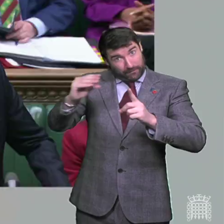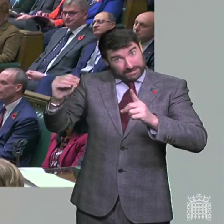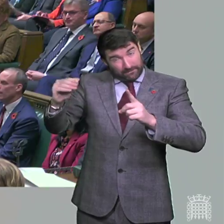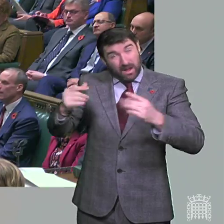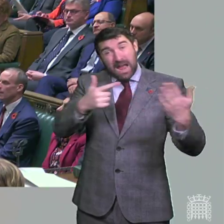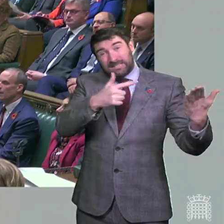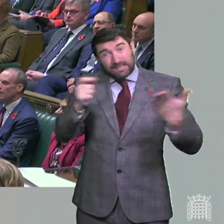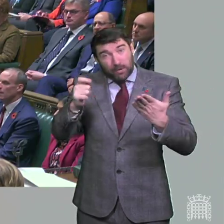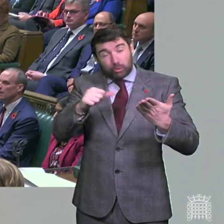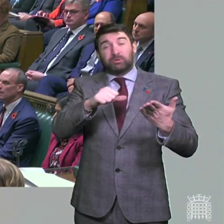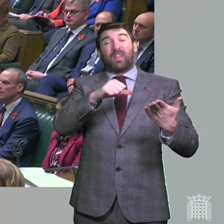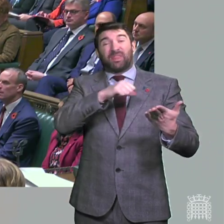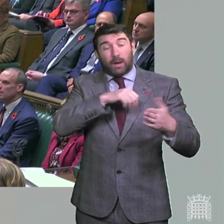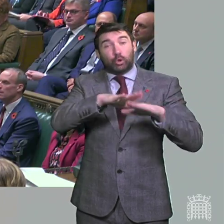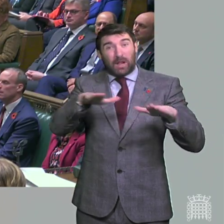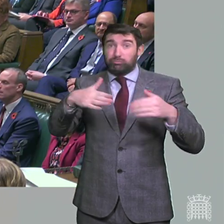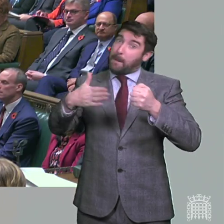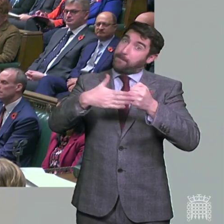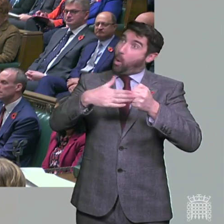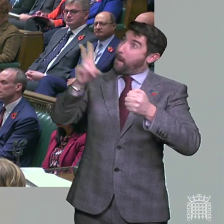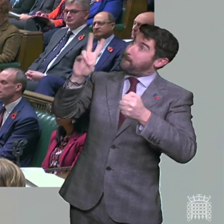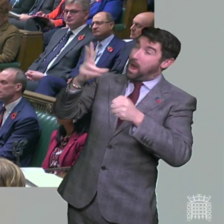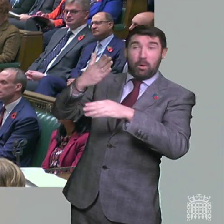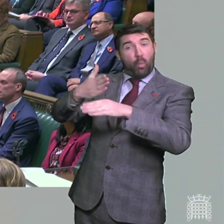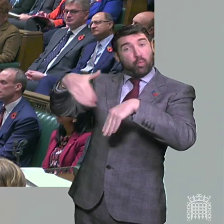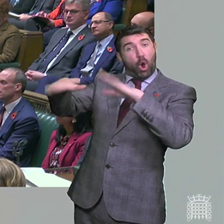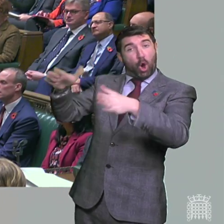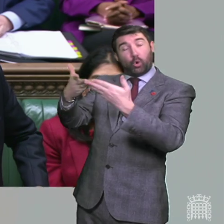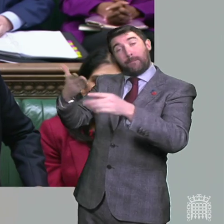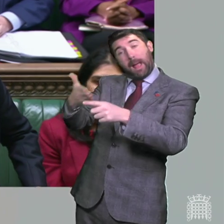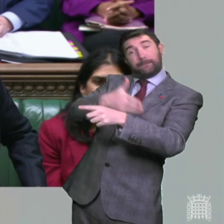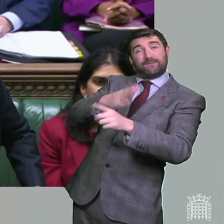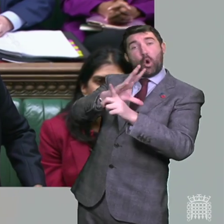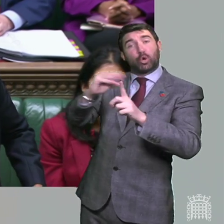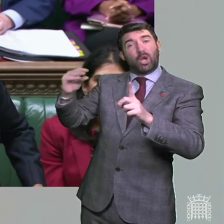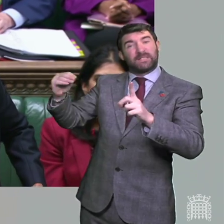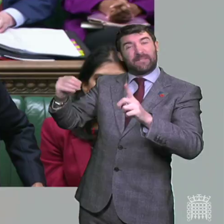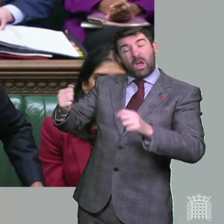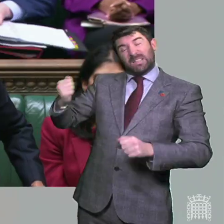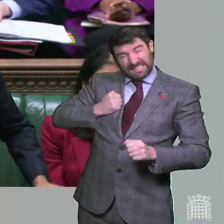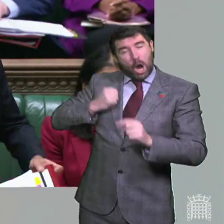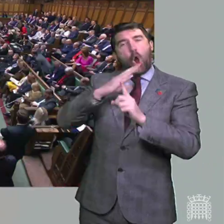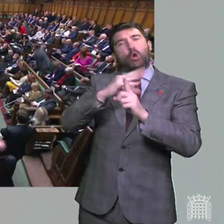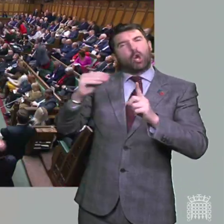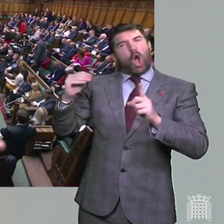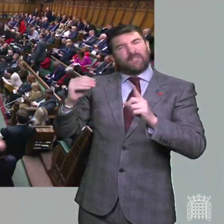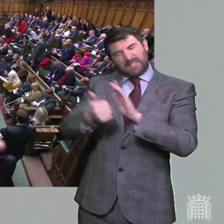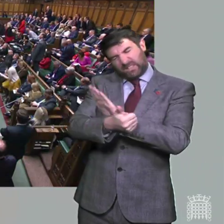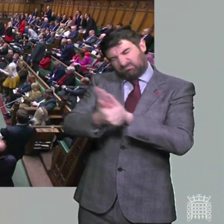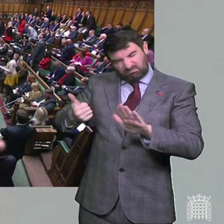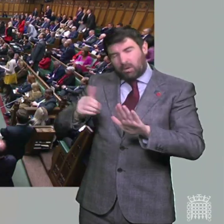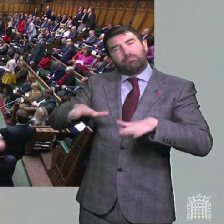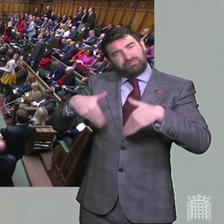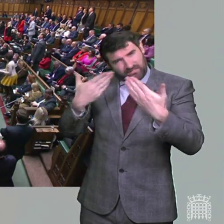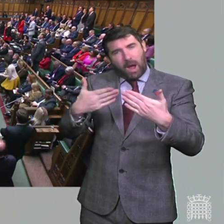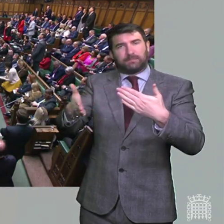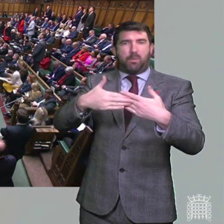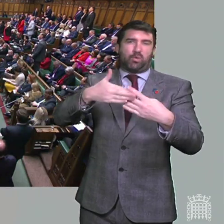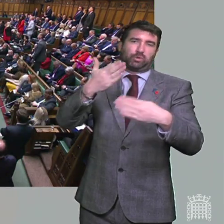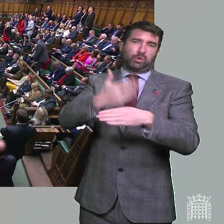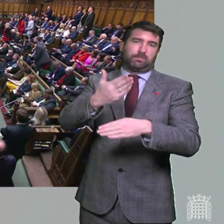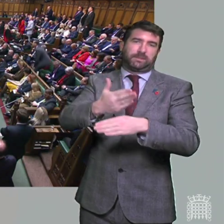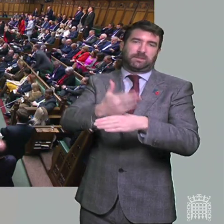That is because Conservative Governments create jobs for people, and that is the best anti-poverty strategy that we have.